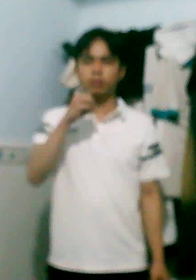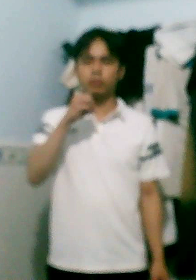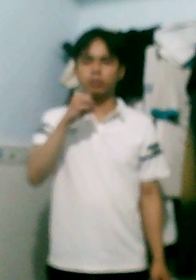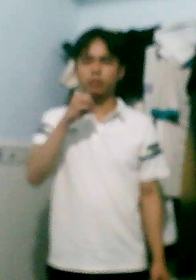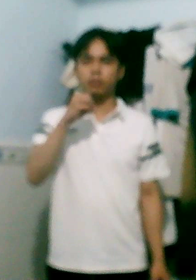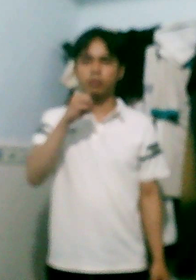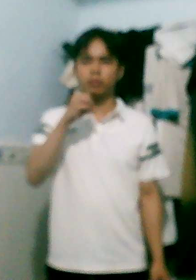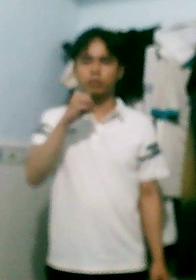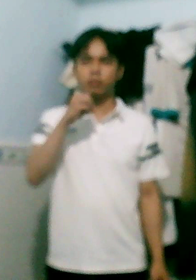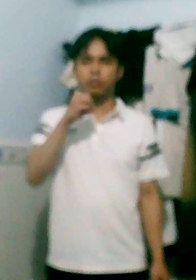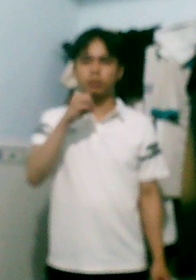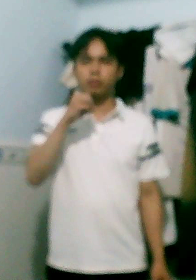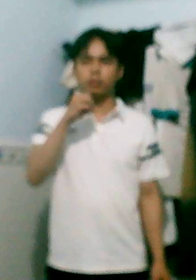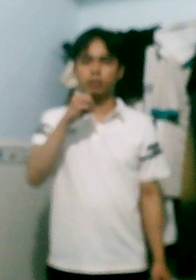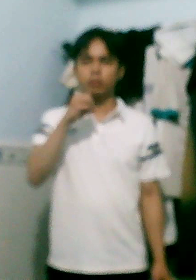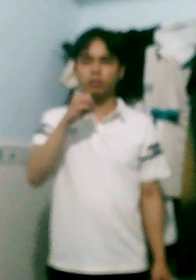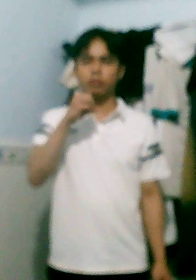o